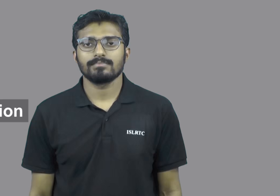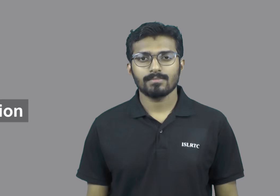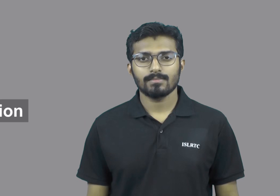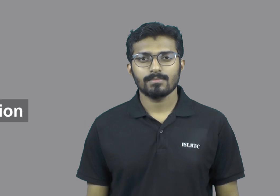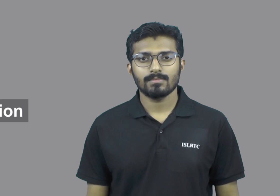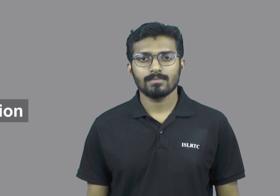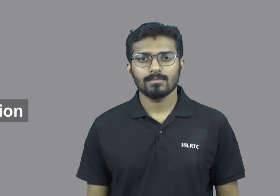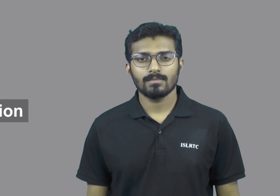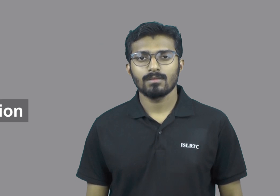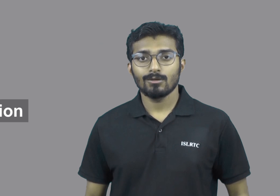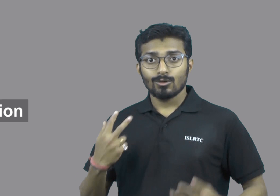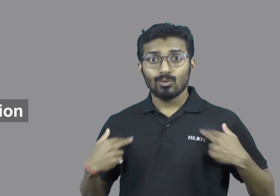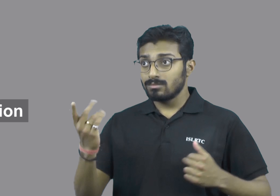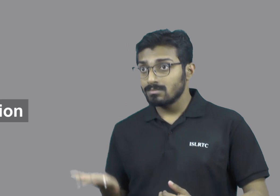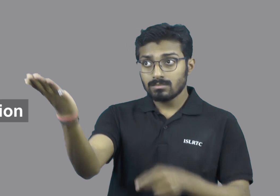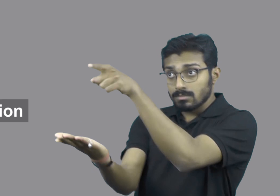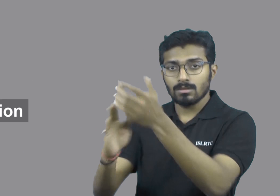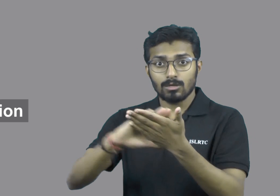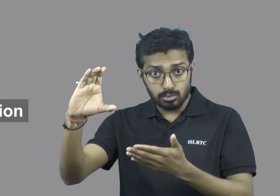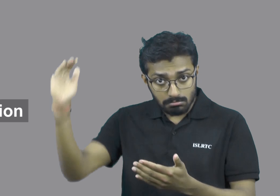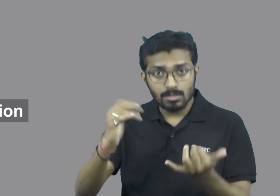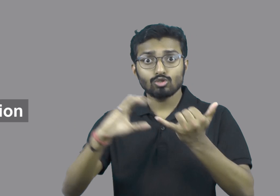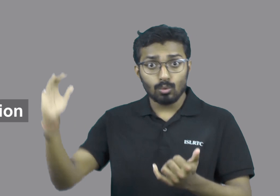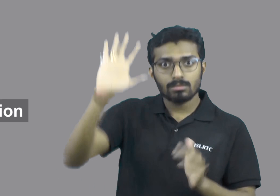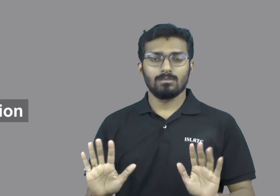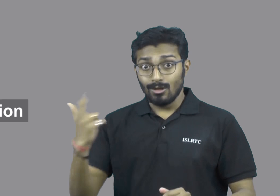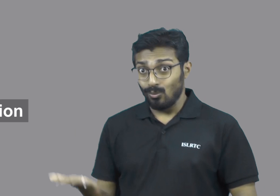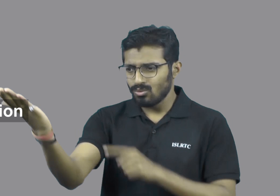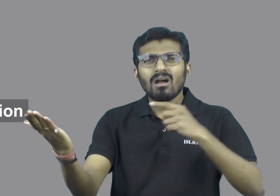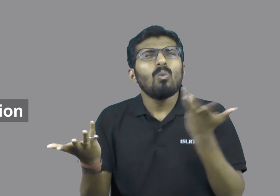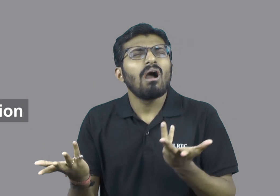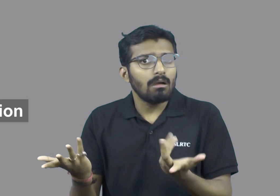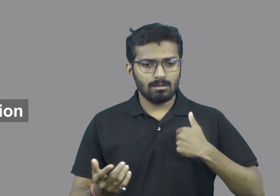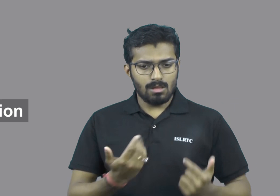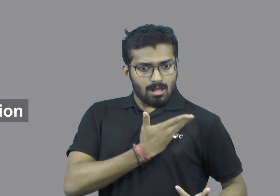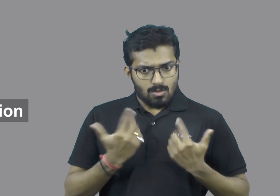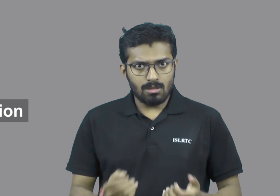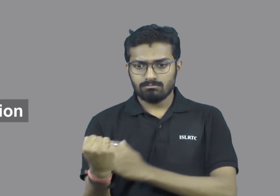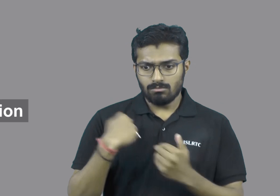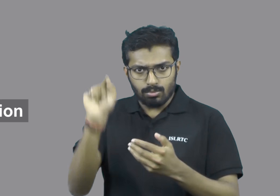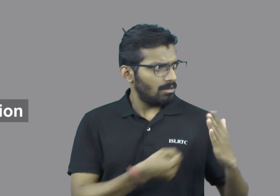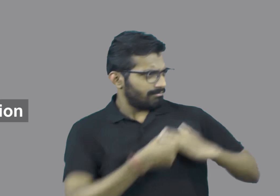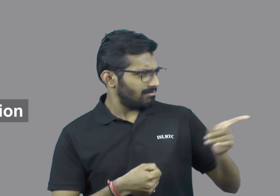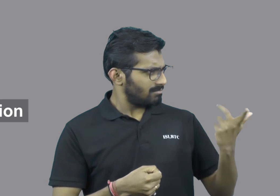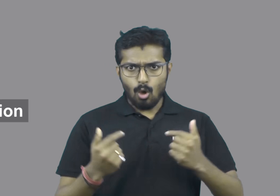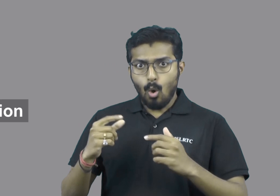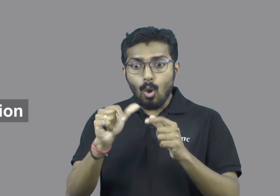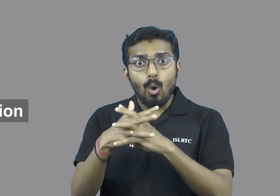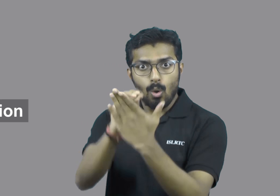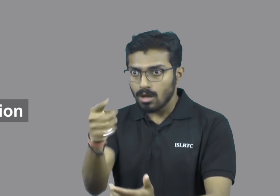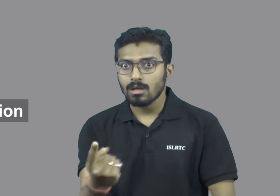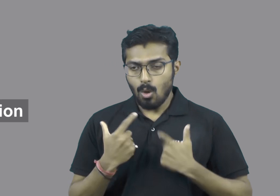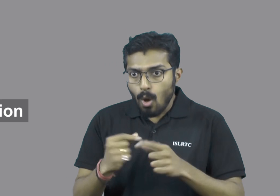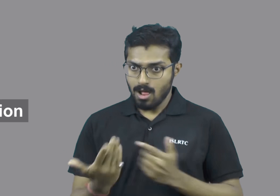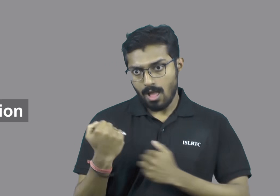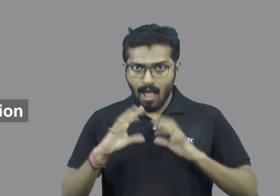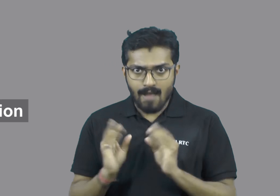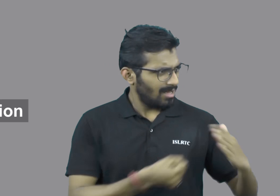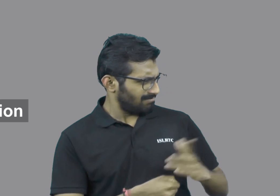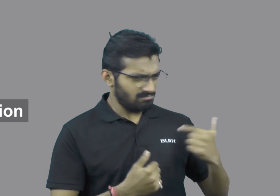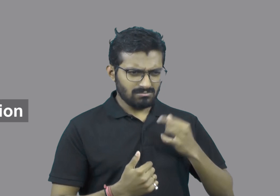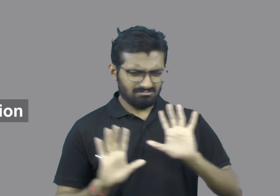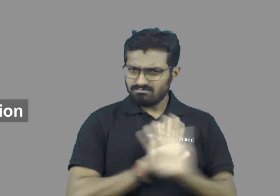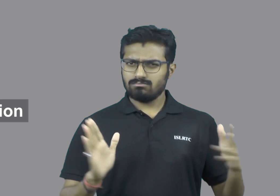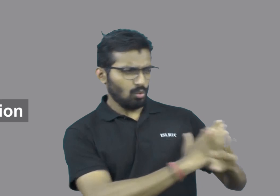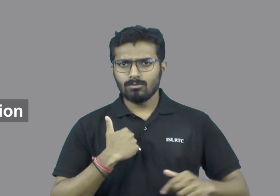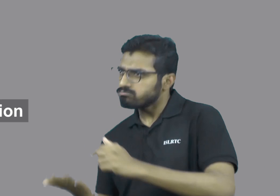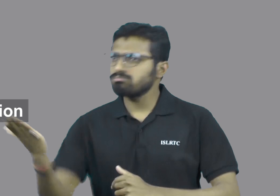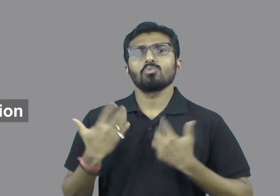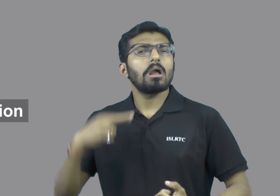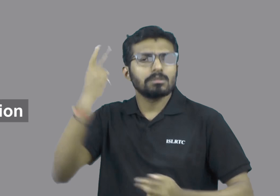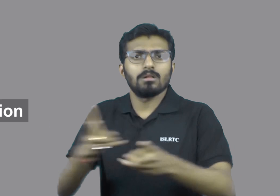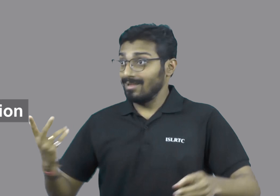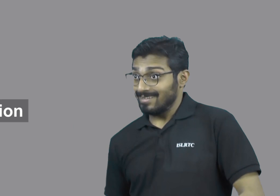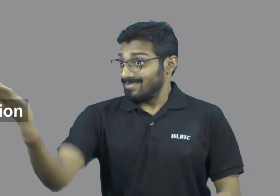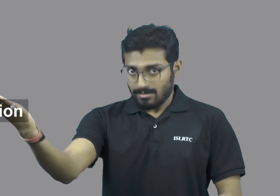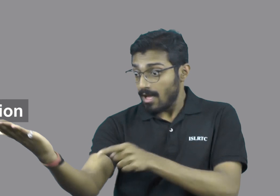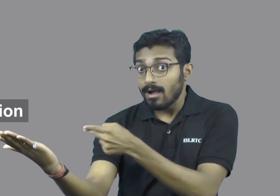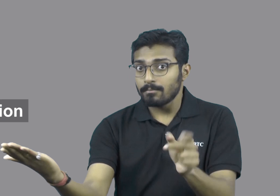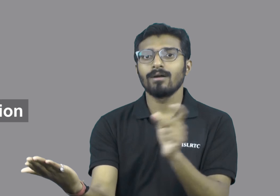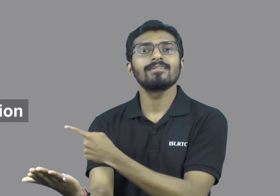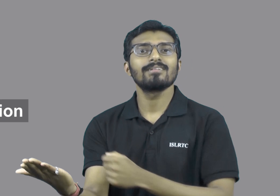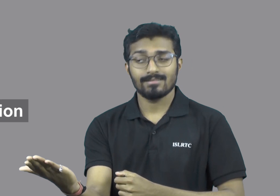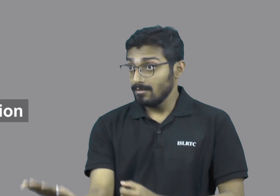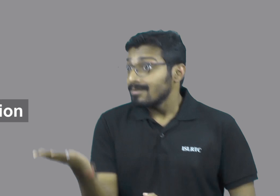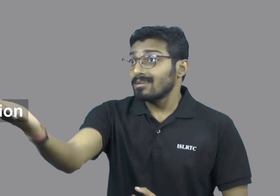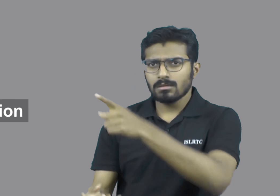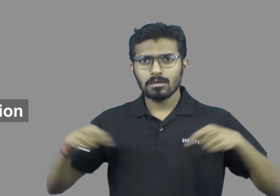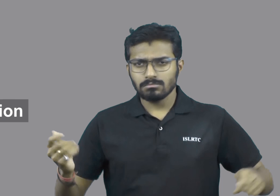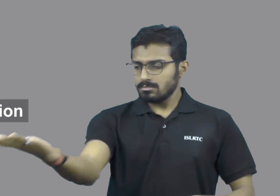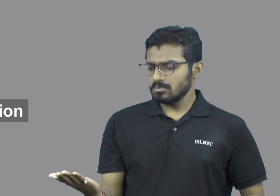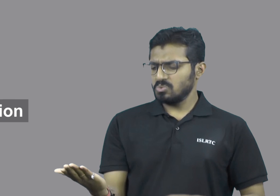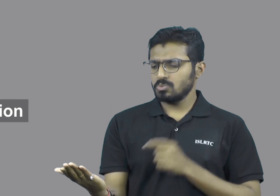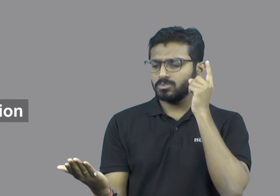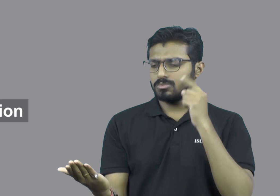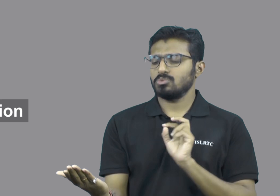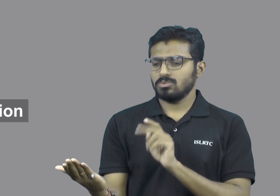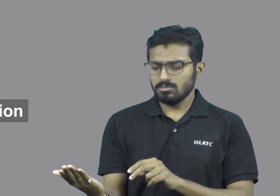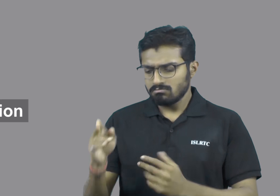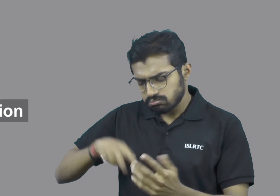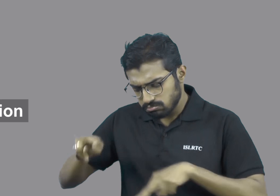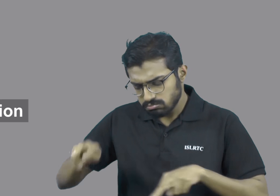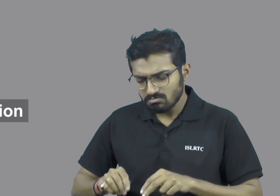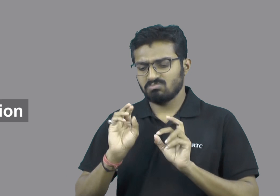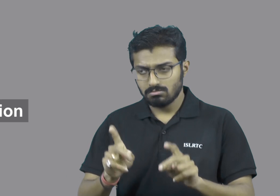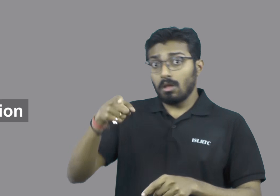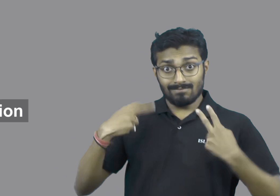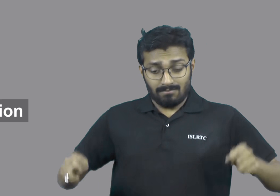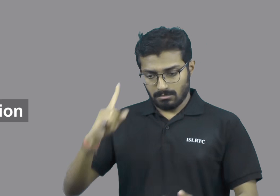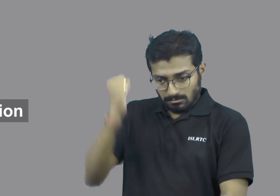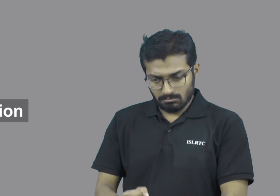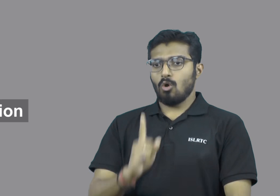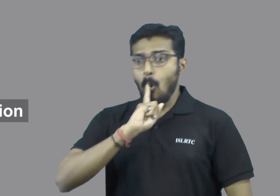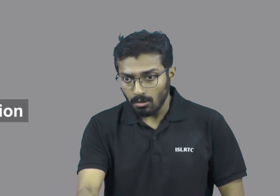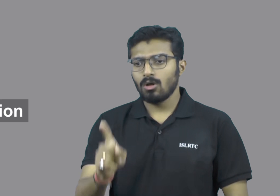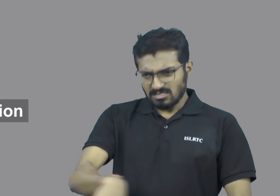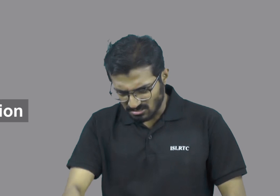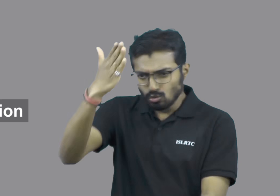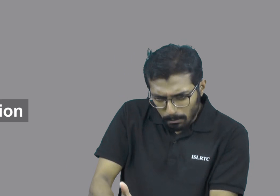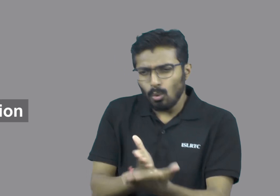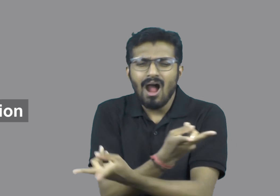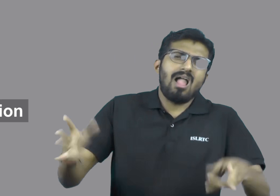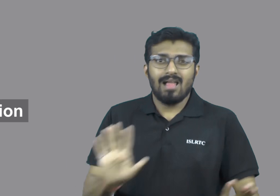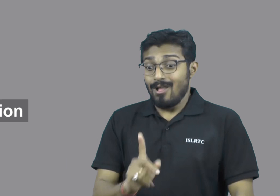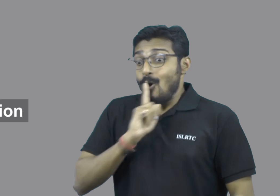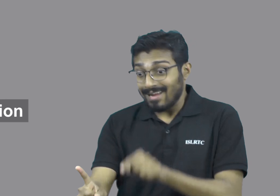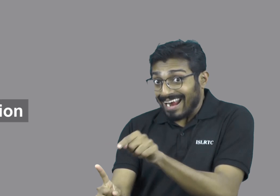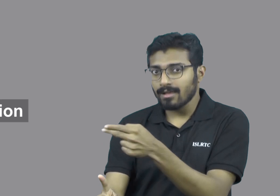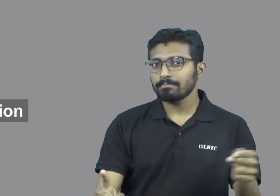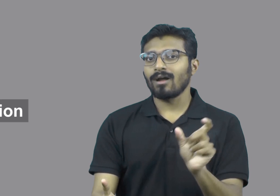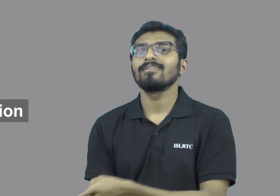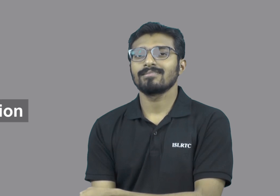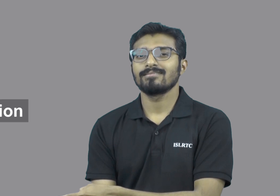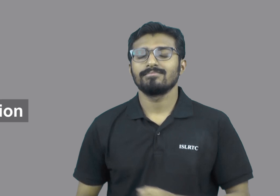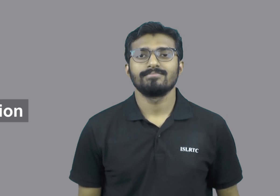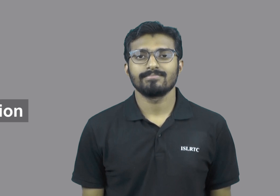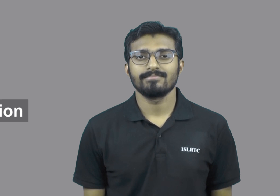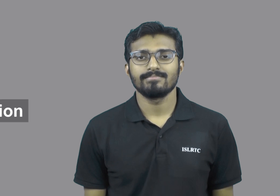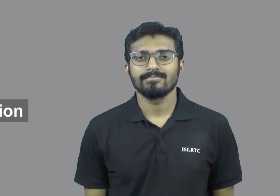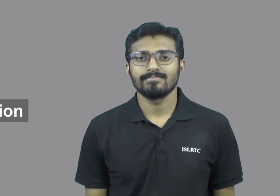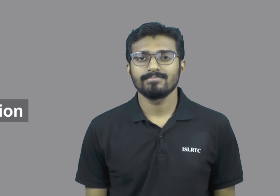Writ Writ Petition